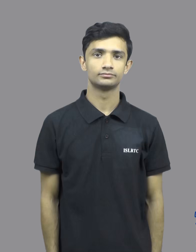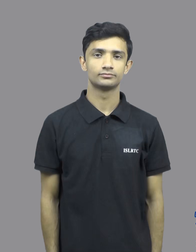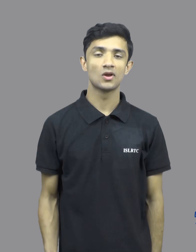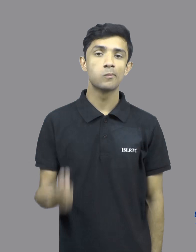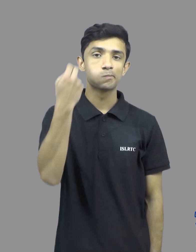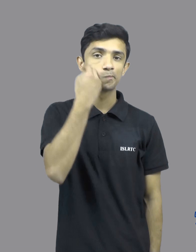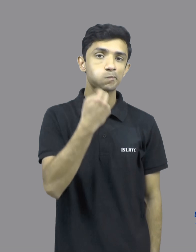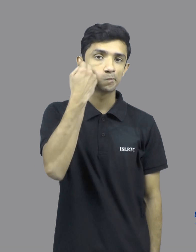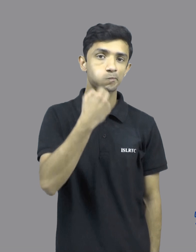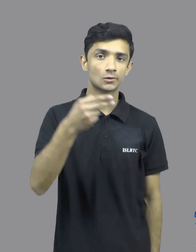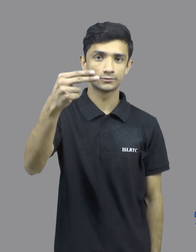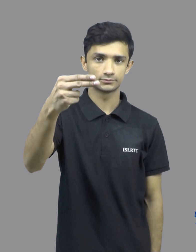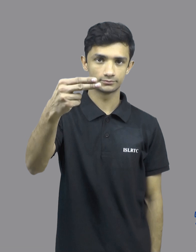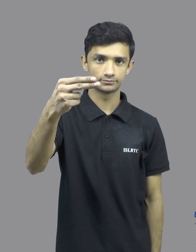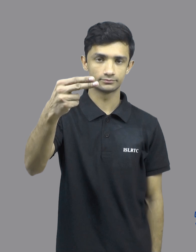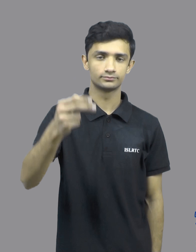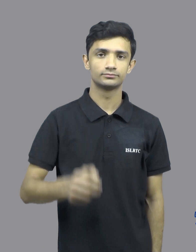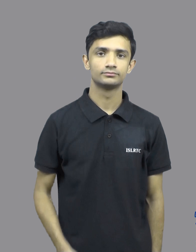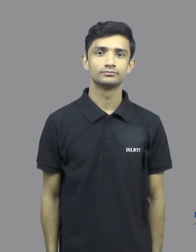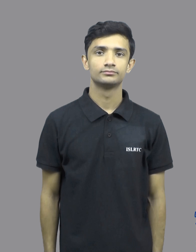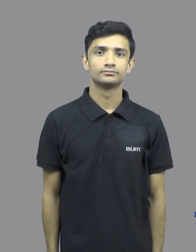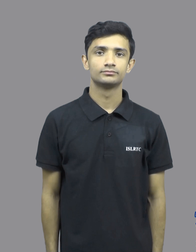Shaving Blade